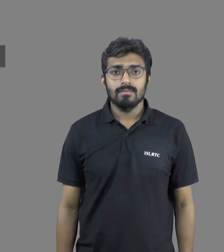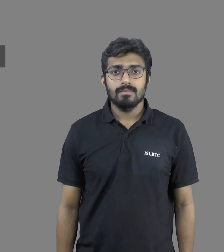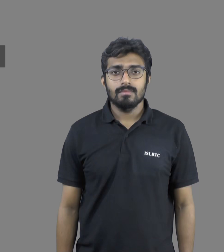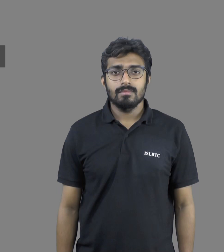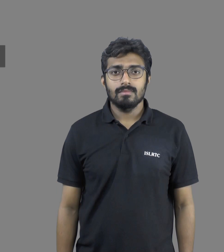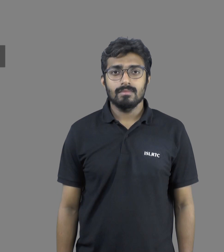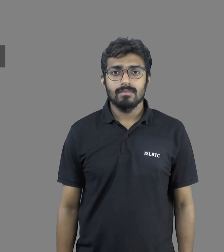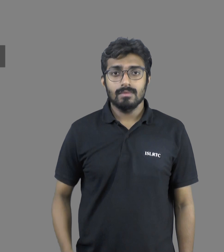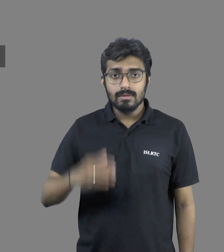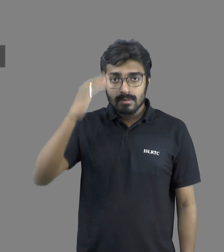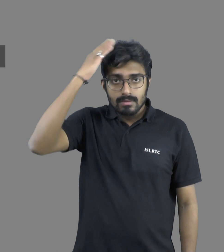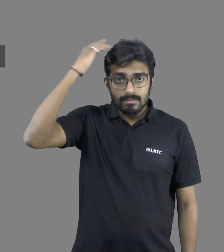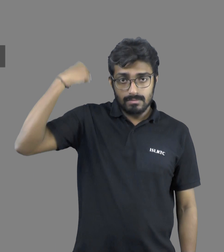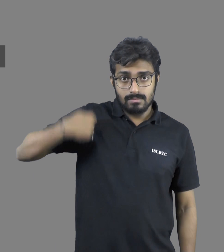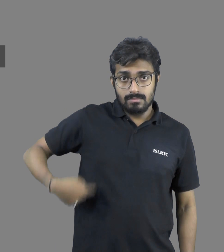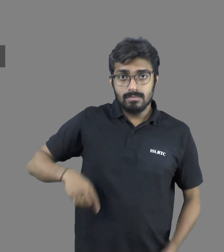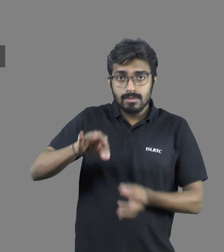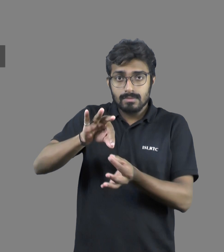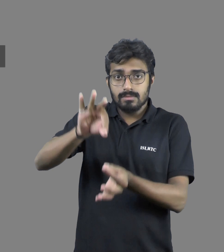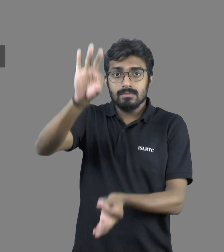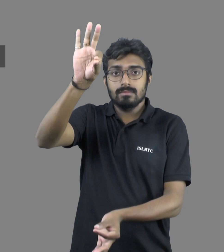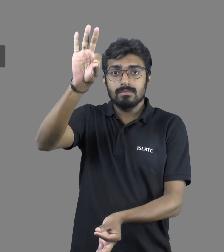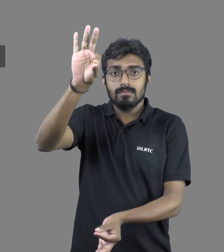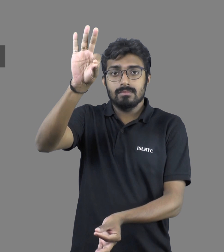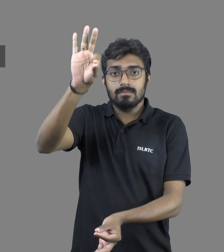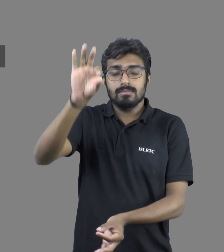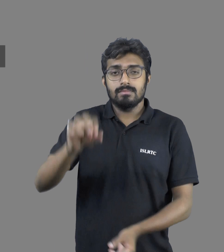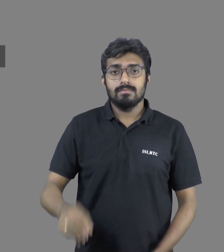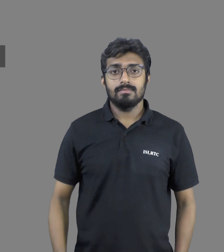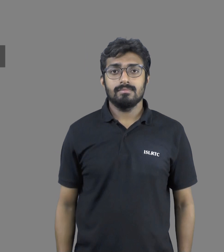Height